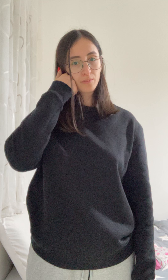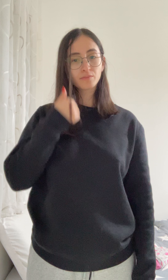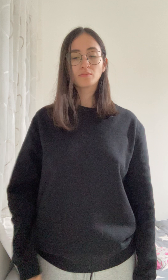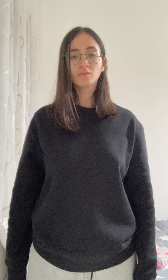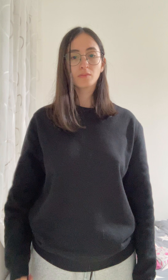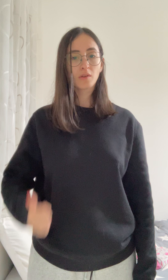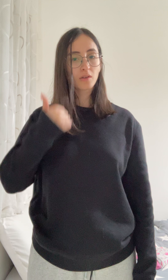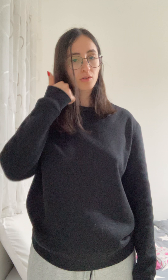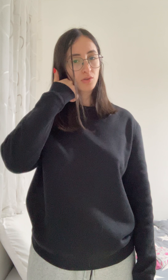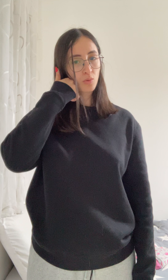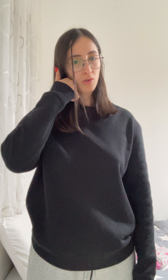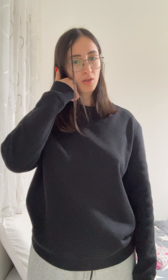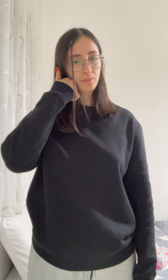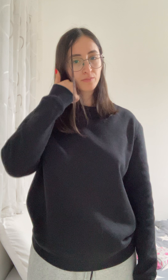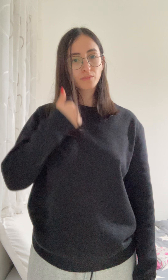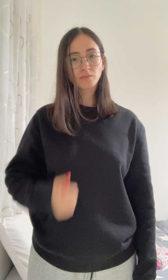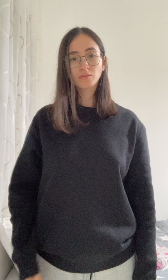שירותים